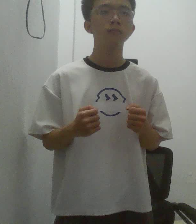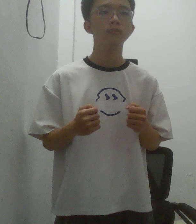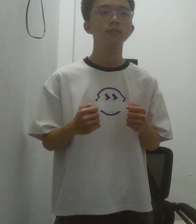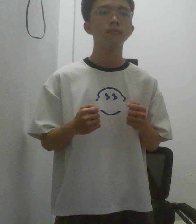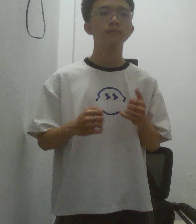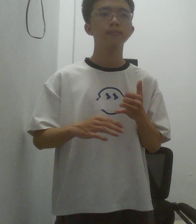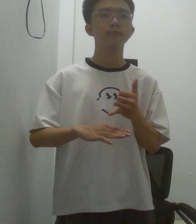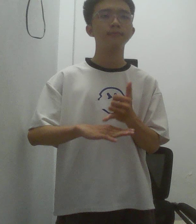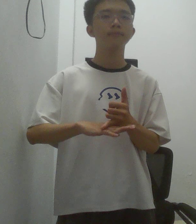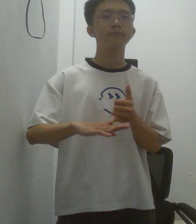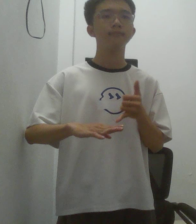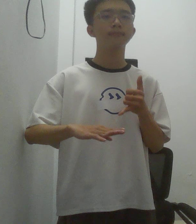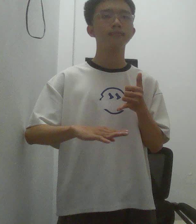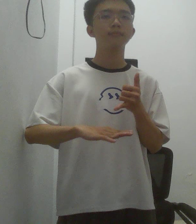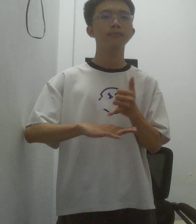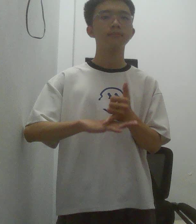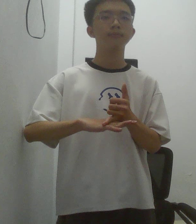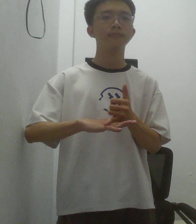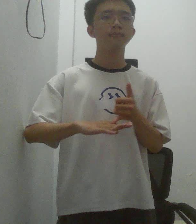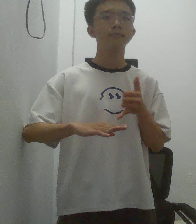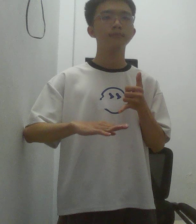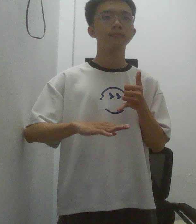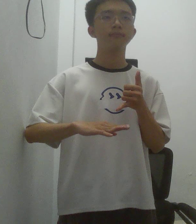cuoi tuan